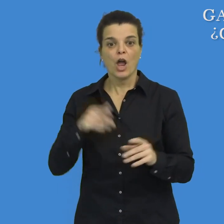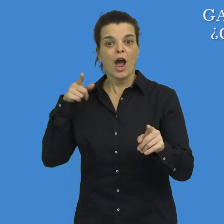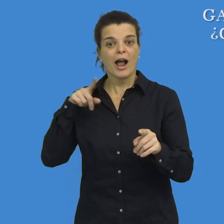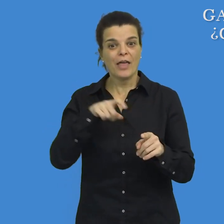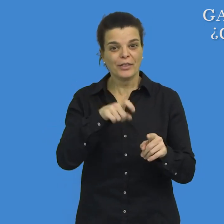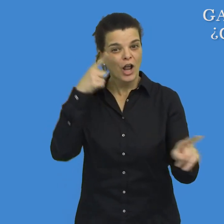cancer